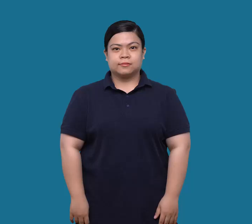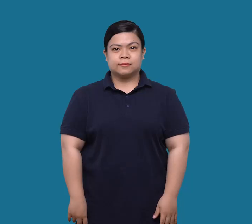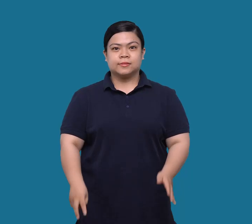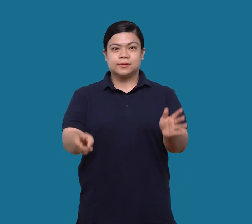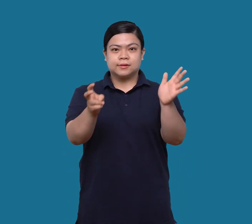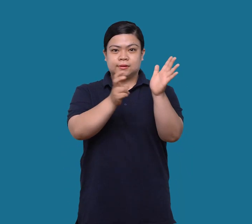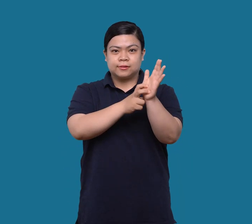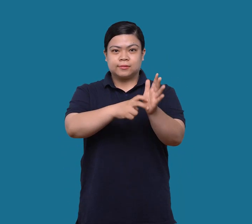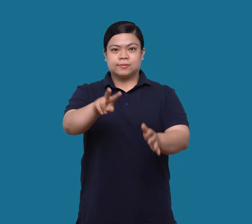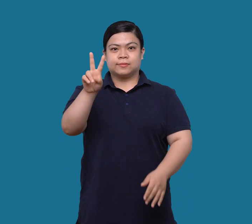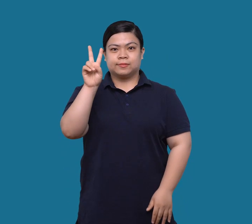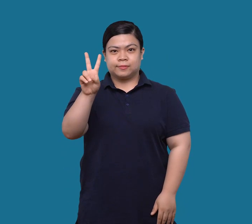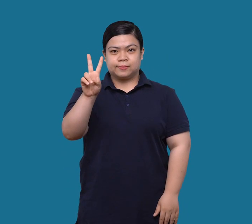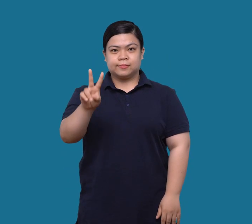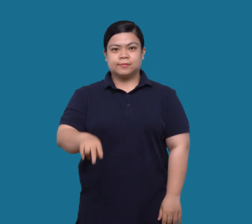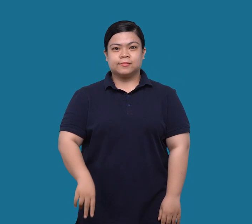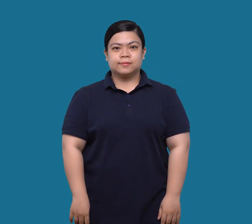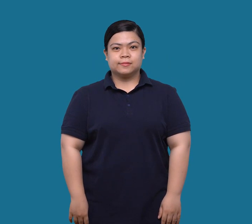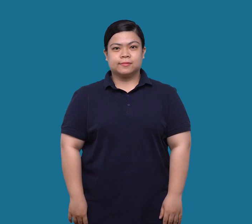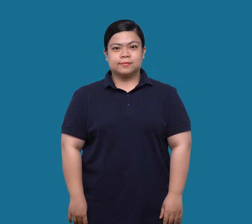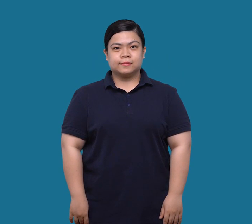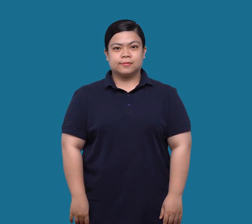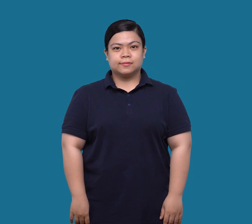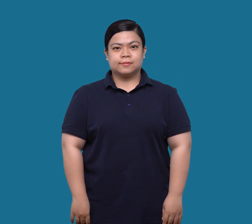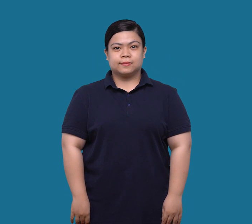chia đôi